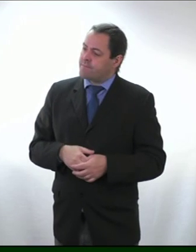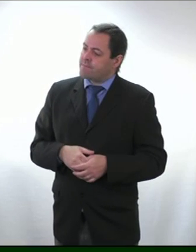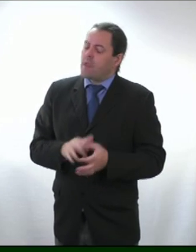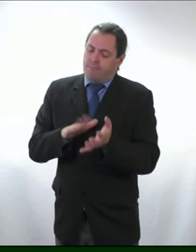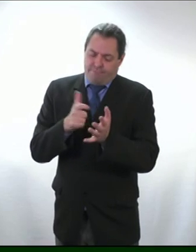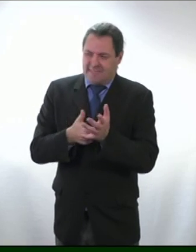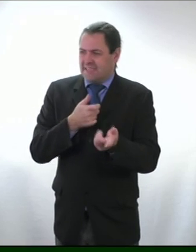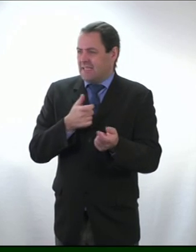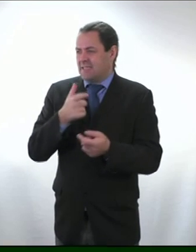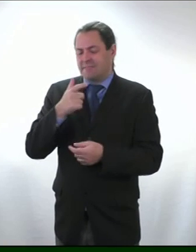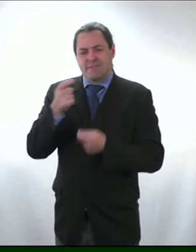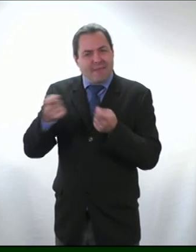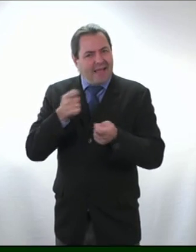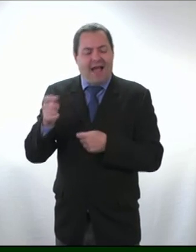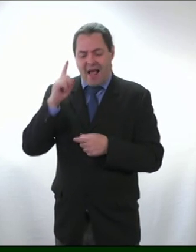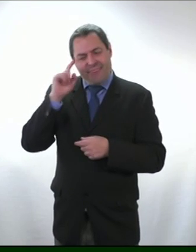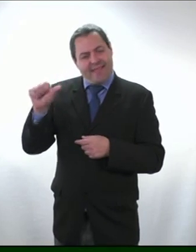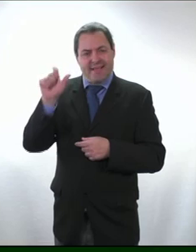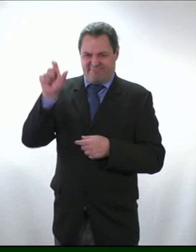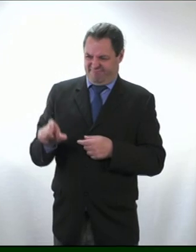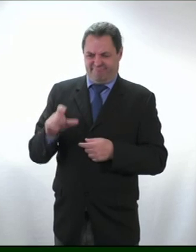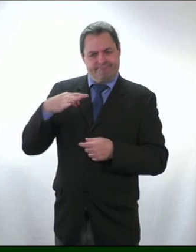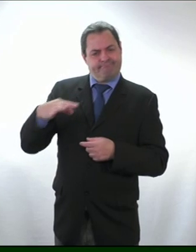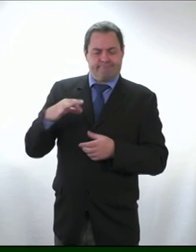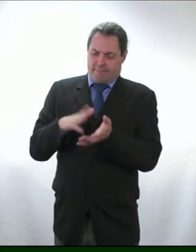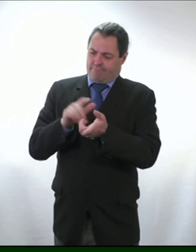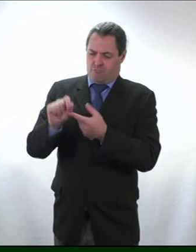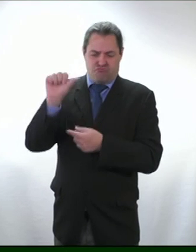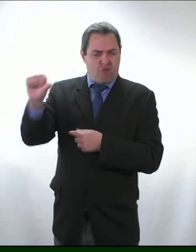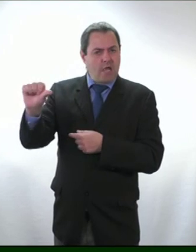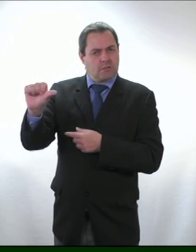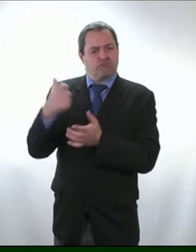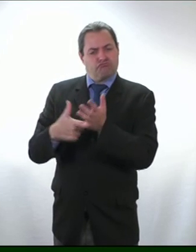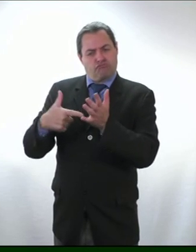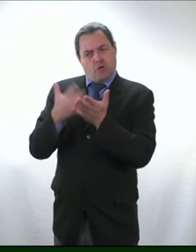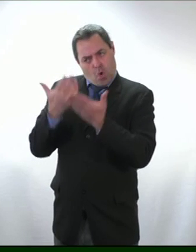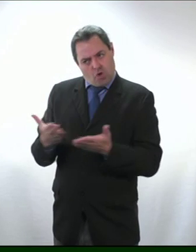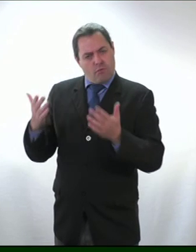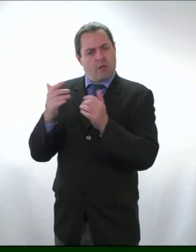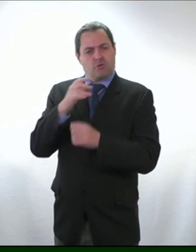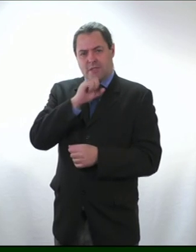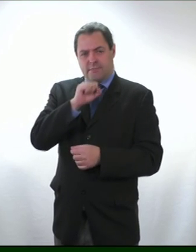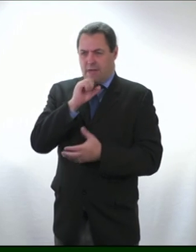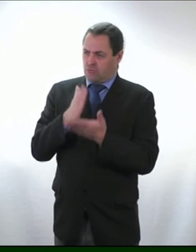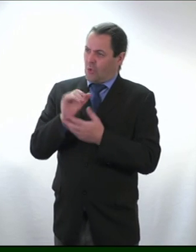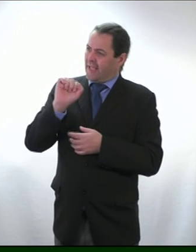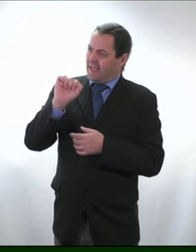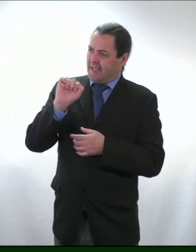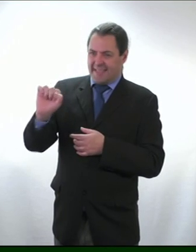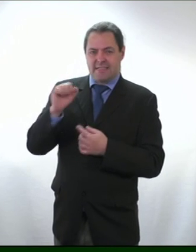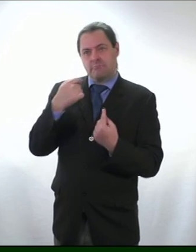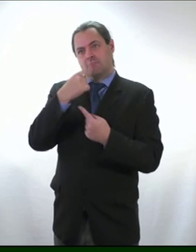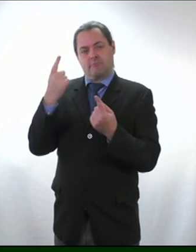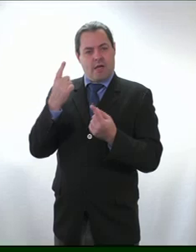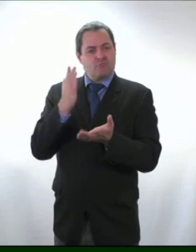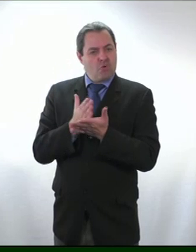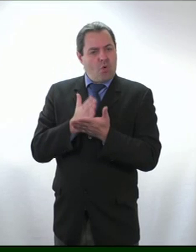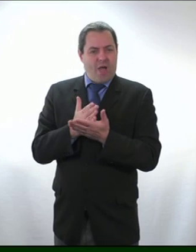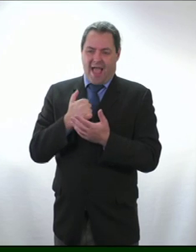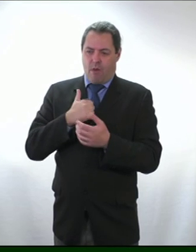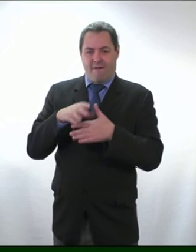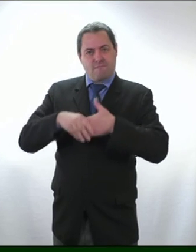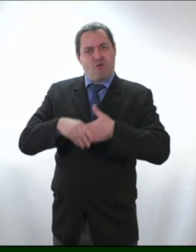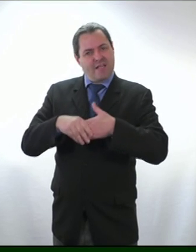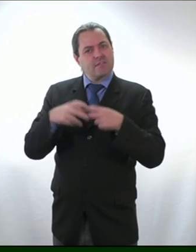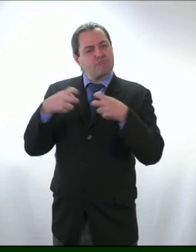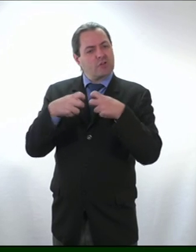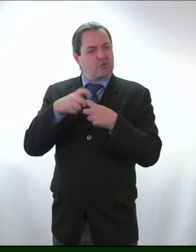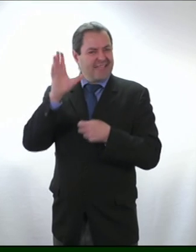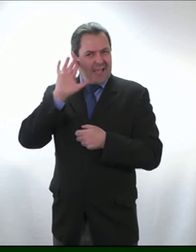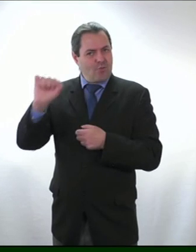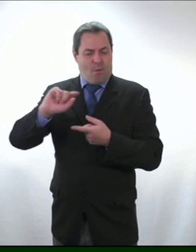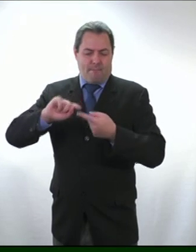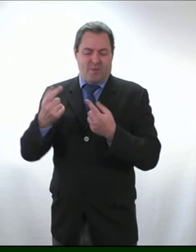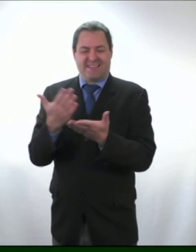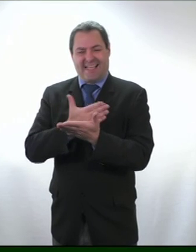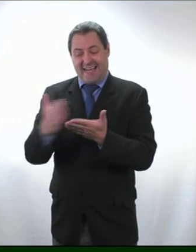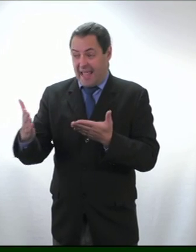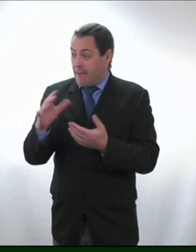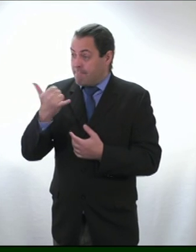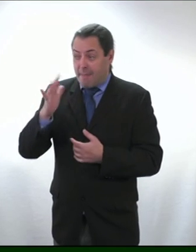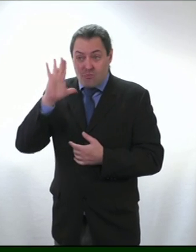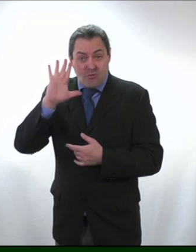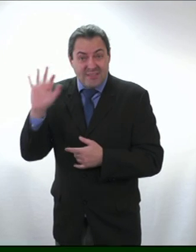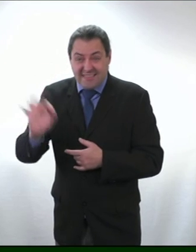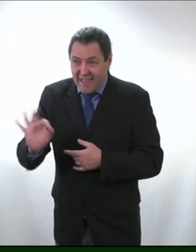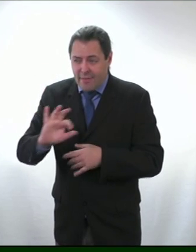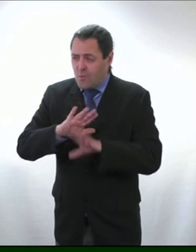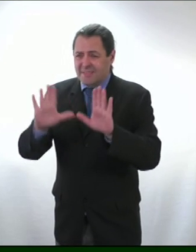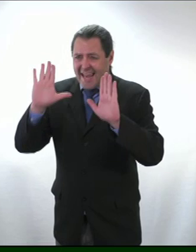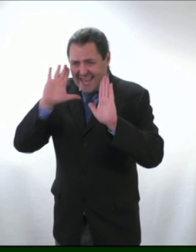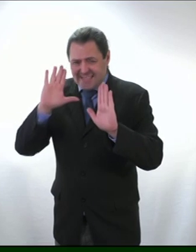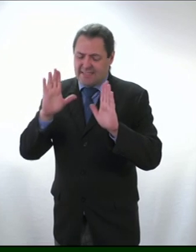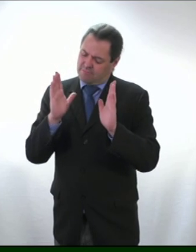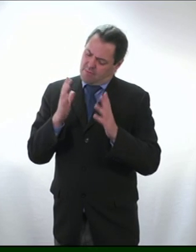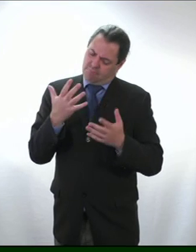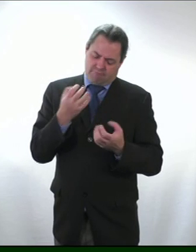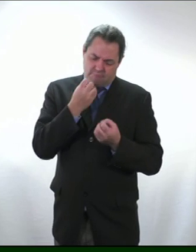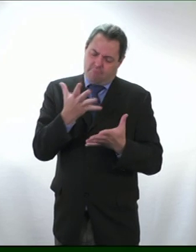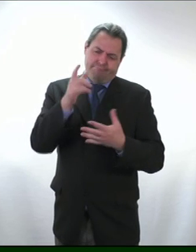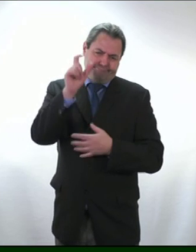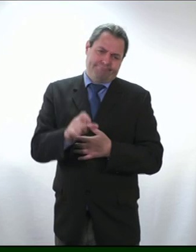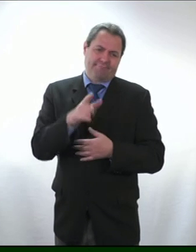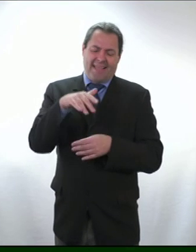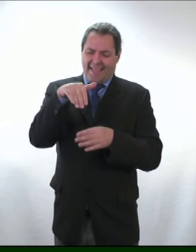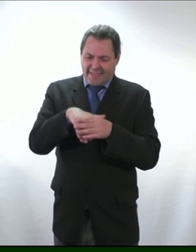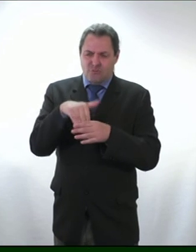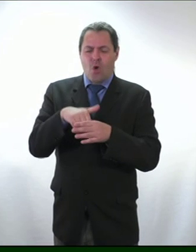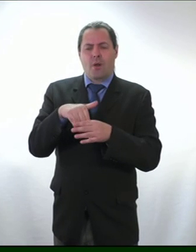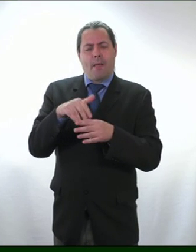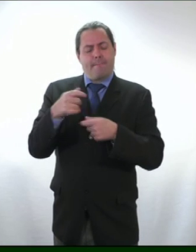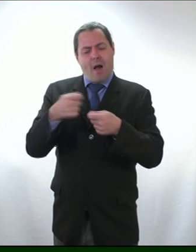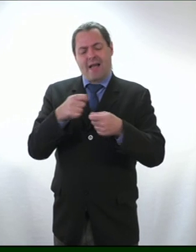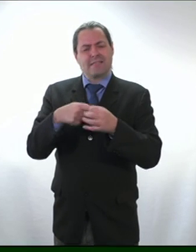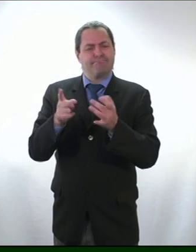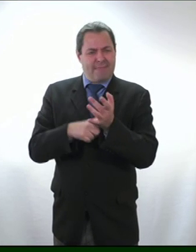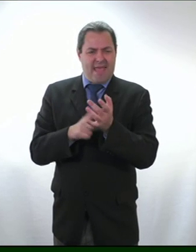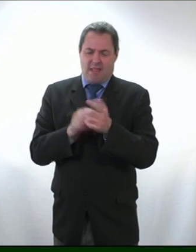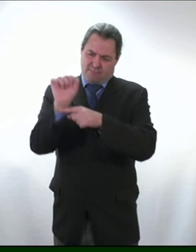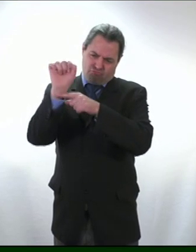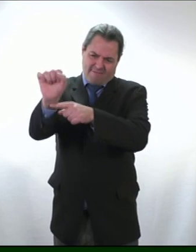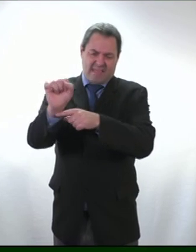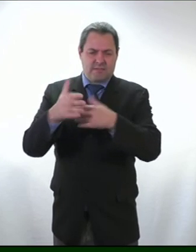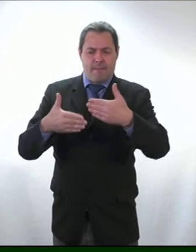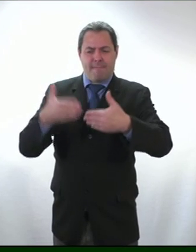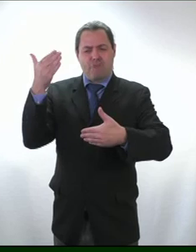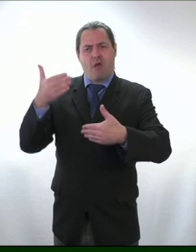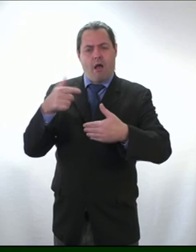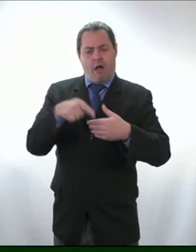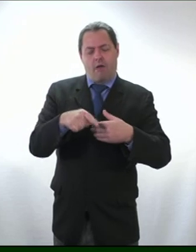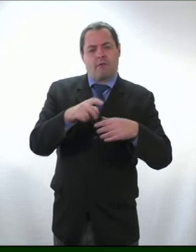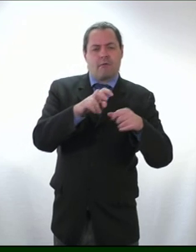The right hon. Gentleman is entirely right, and I am sure his words will have been heard loud and clear by our friends in Brussels, but just in case they have not, of course we have the excellent United Kingdom Internal Market Bill to prevent such barriers from arising.